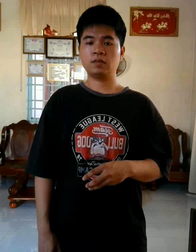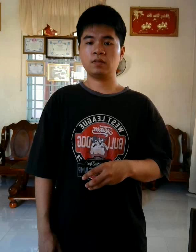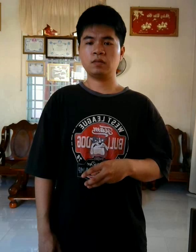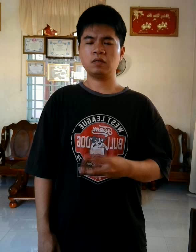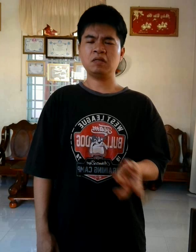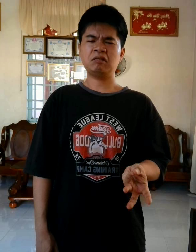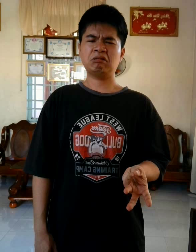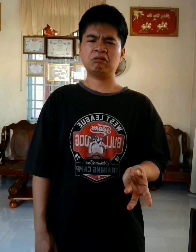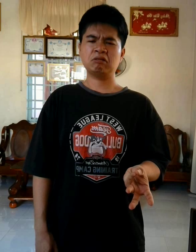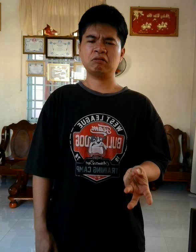it